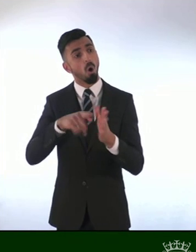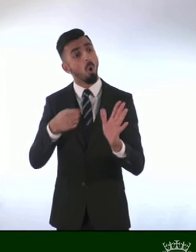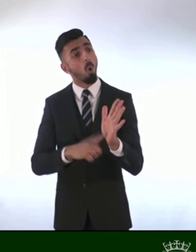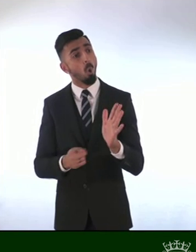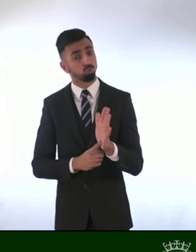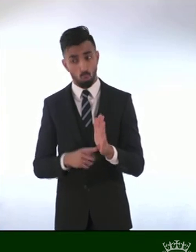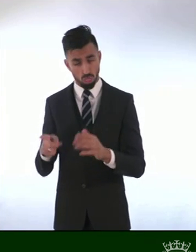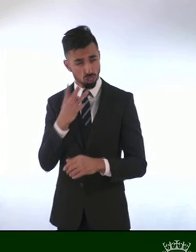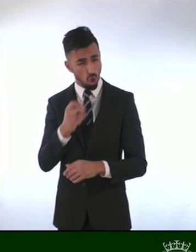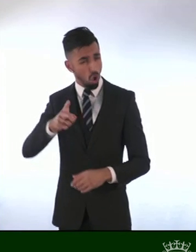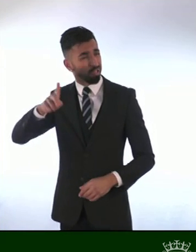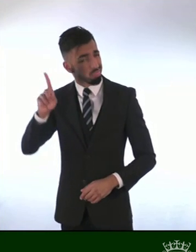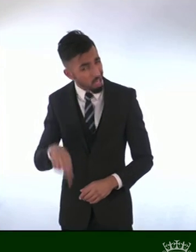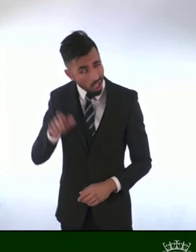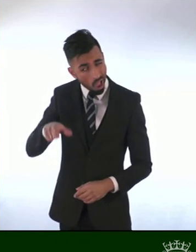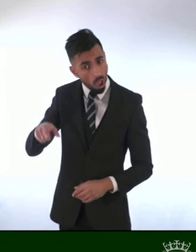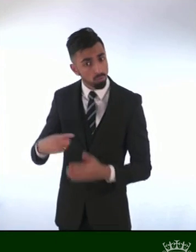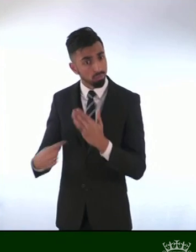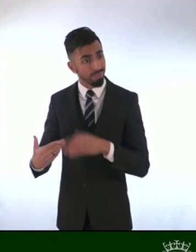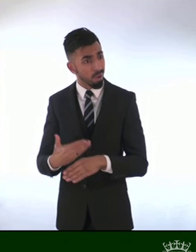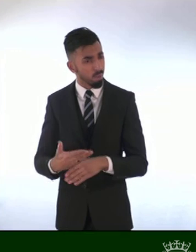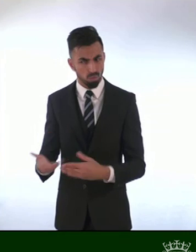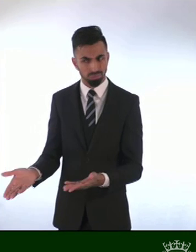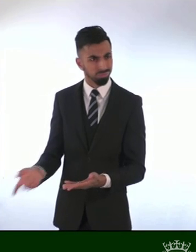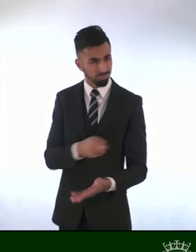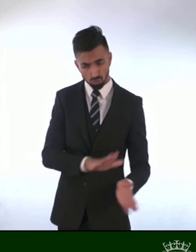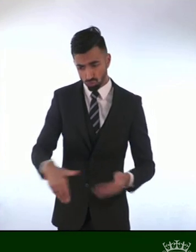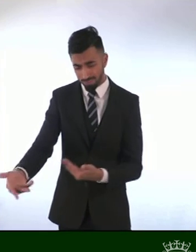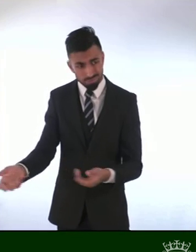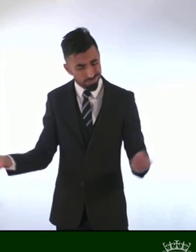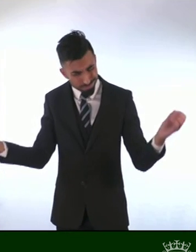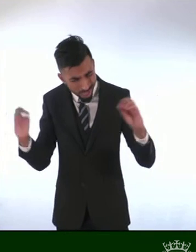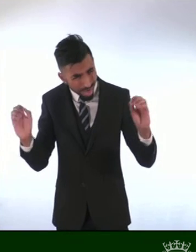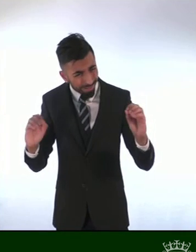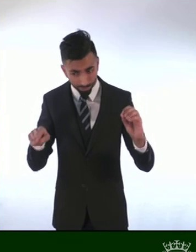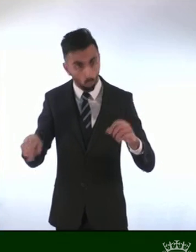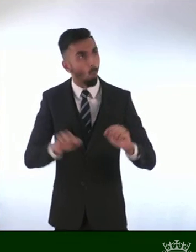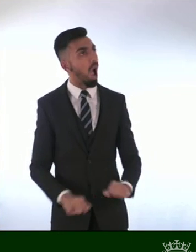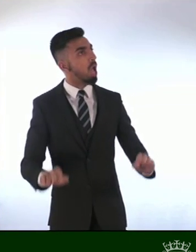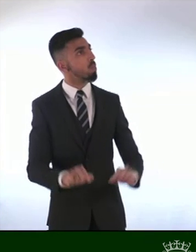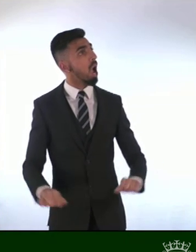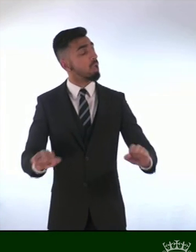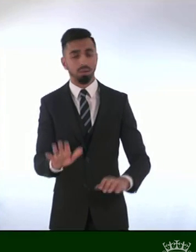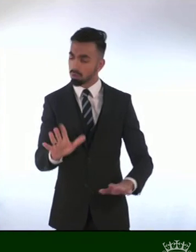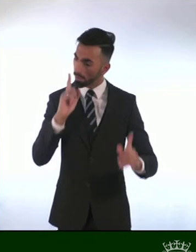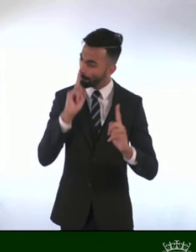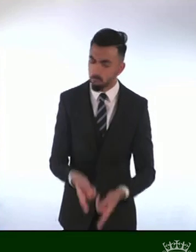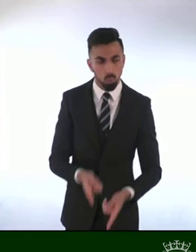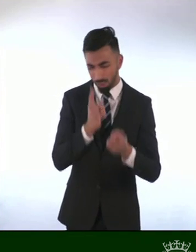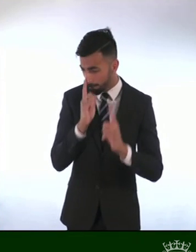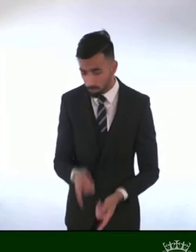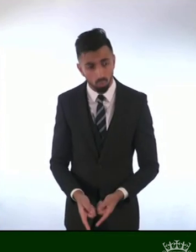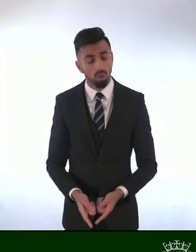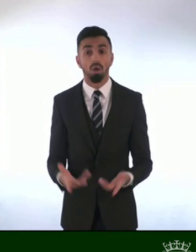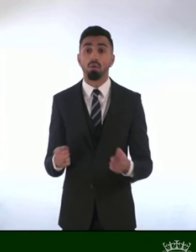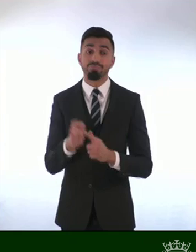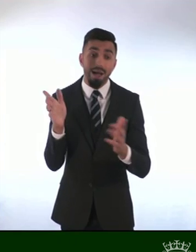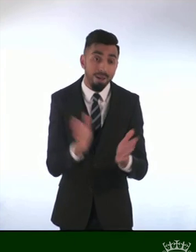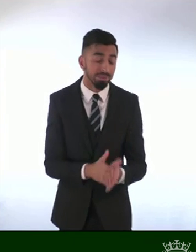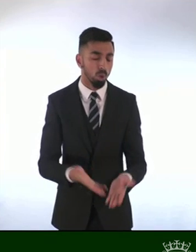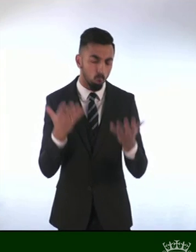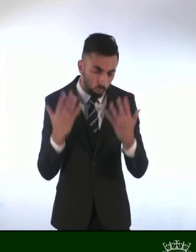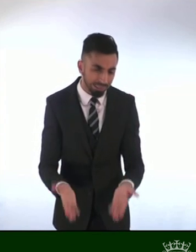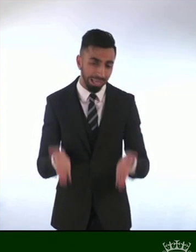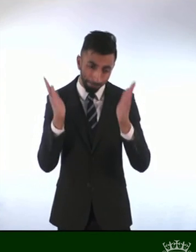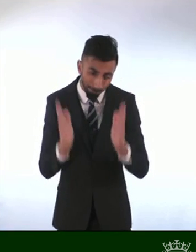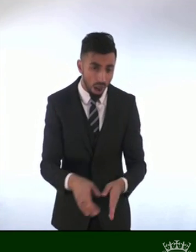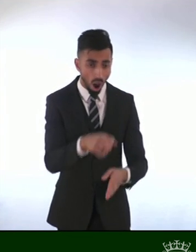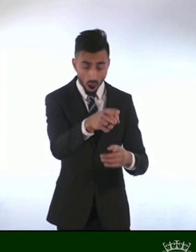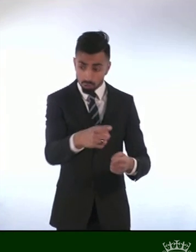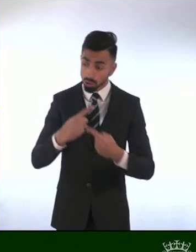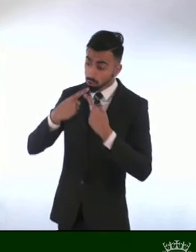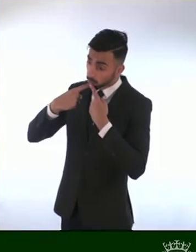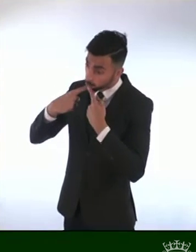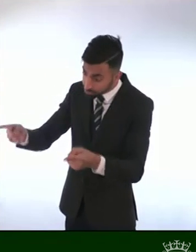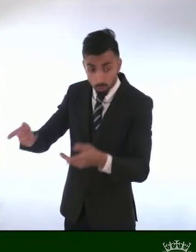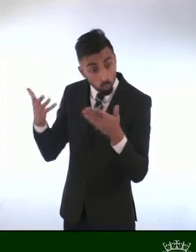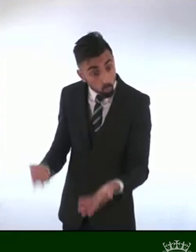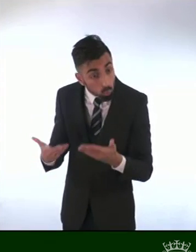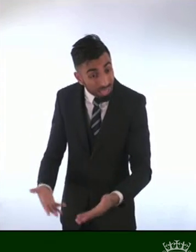They cannot wait days for the Government to announce something, so will the Prime Minister today announce a guarantee of measures that will fully compensate all self-employed workers in this crisis?